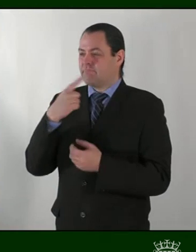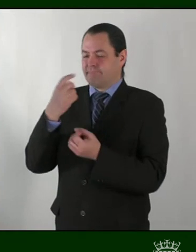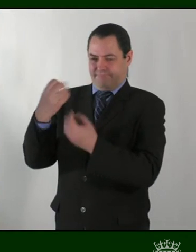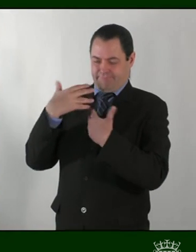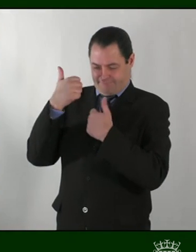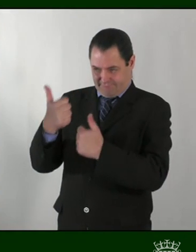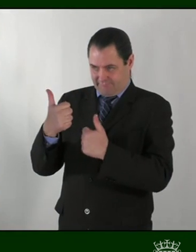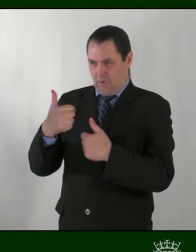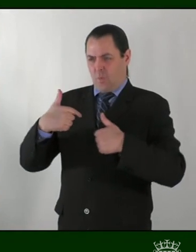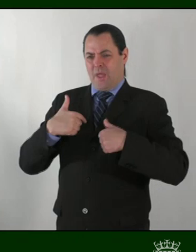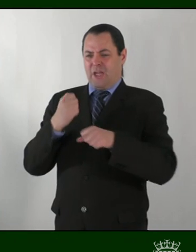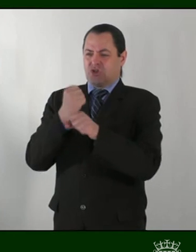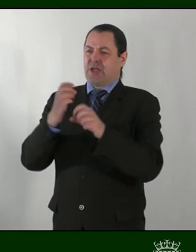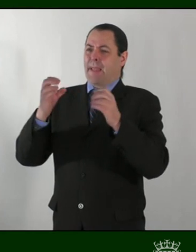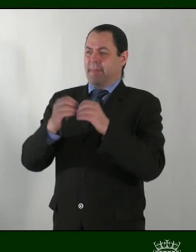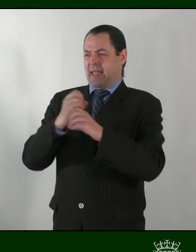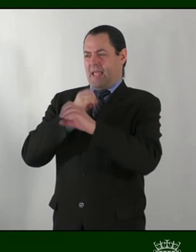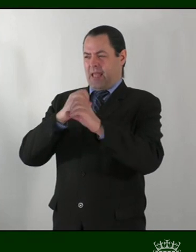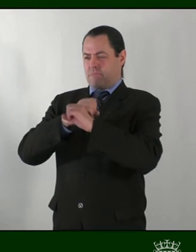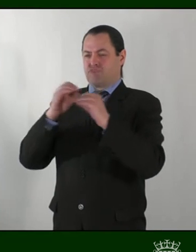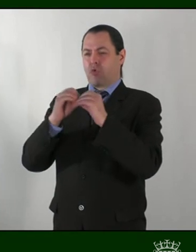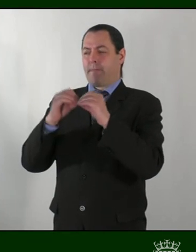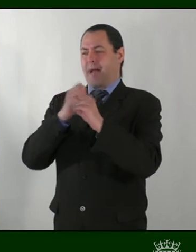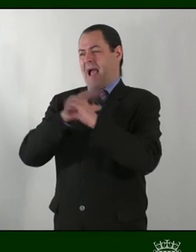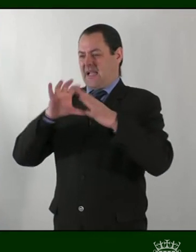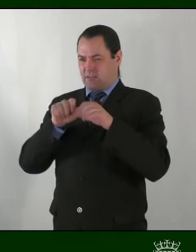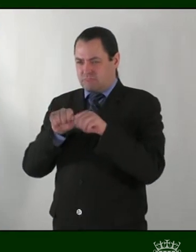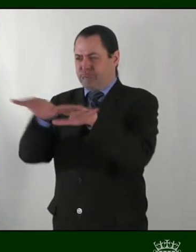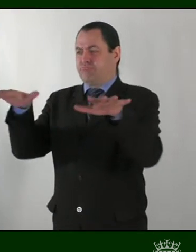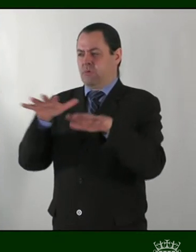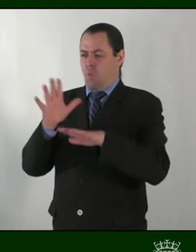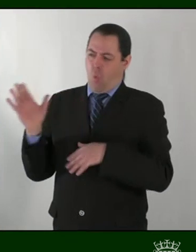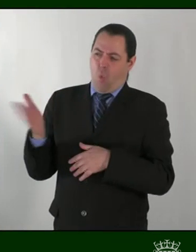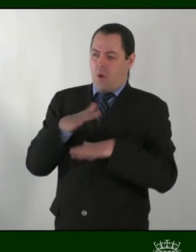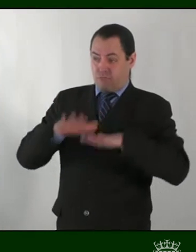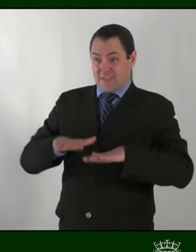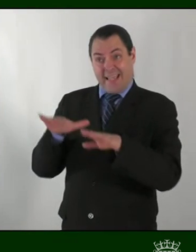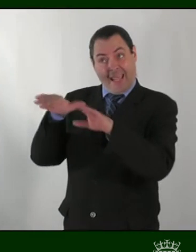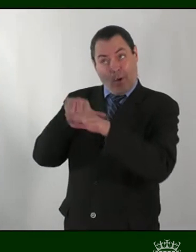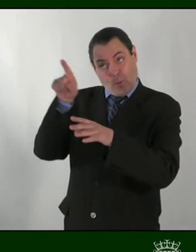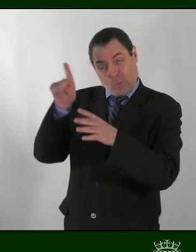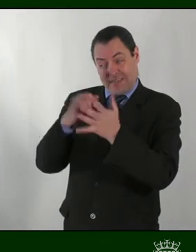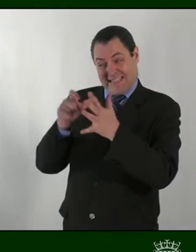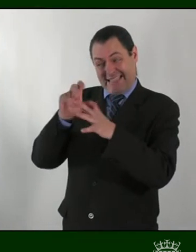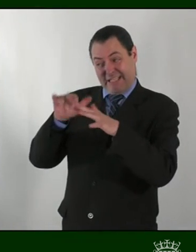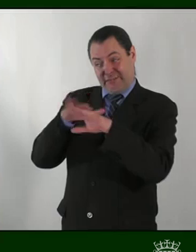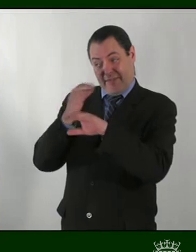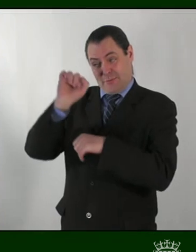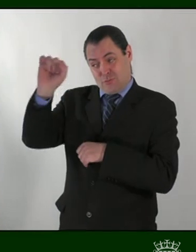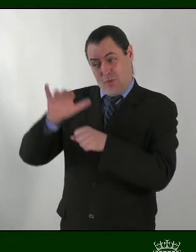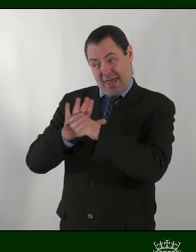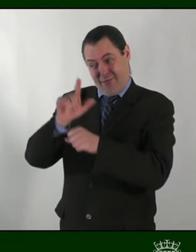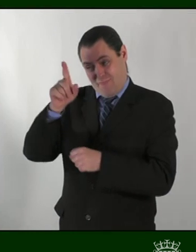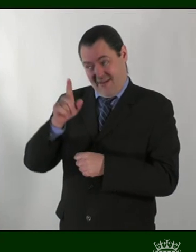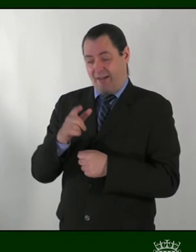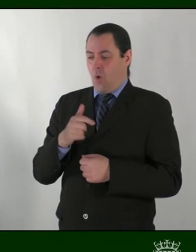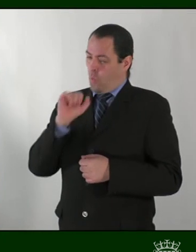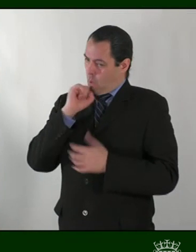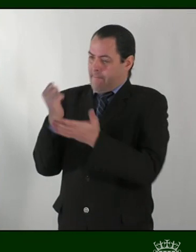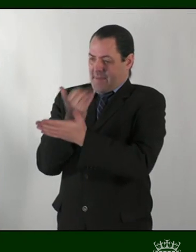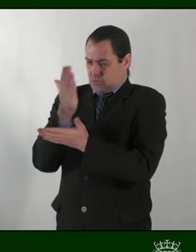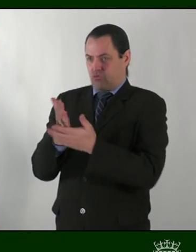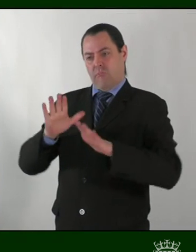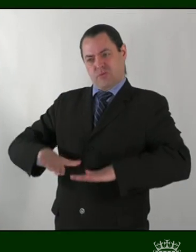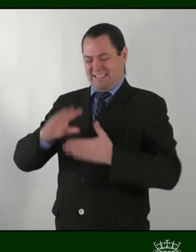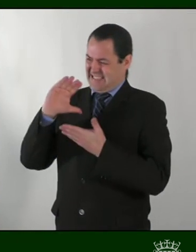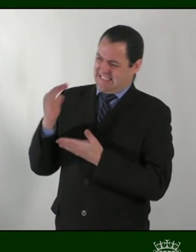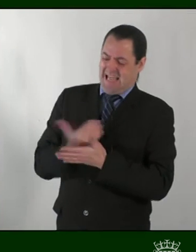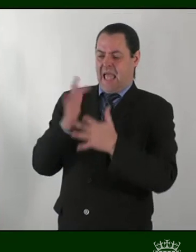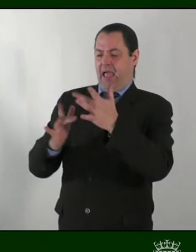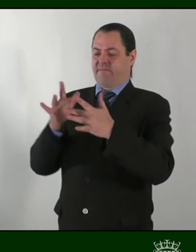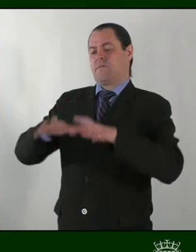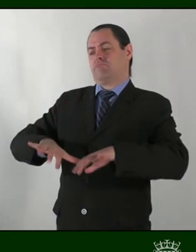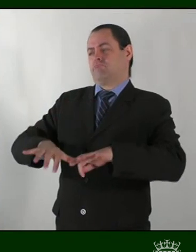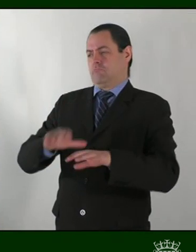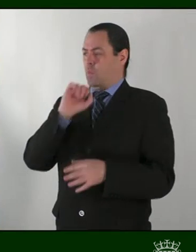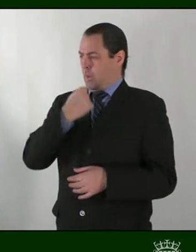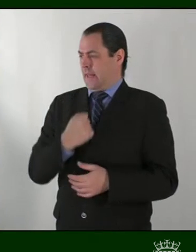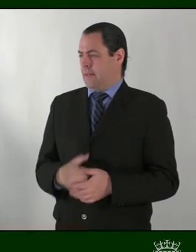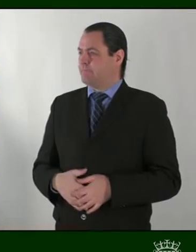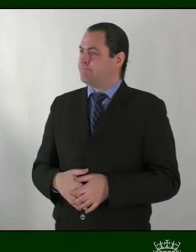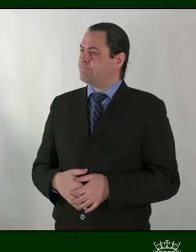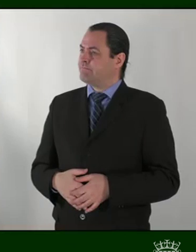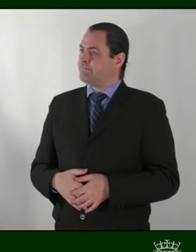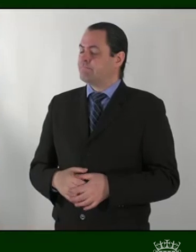As we deliver gigabit broadband to every part of this country, including to the people of Sedgefield, we will also ensure that the UK is the safest place to be online.